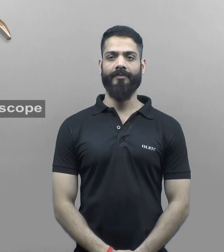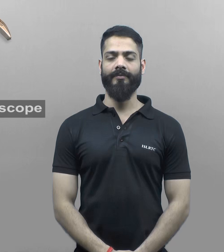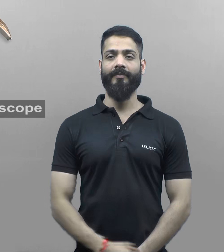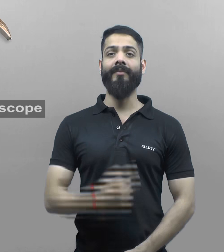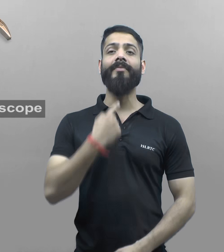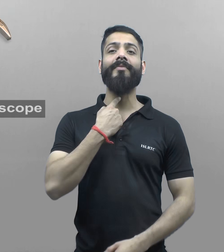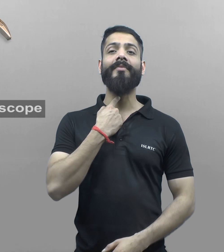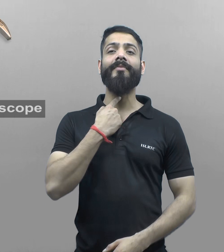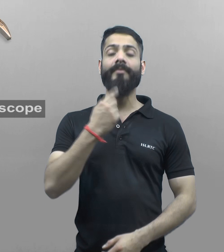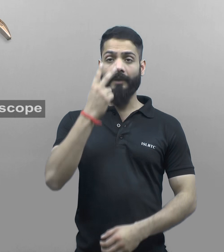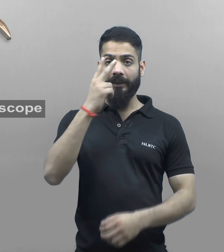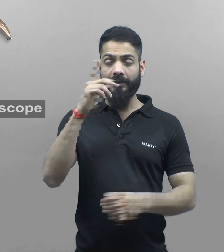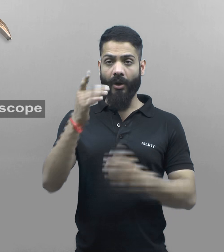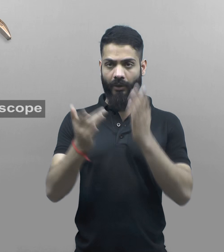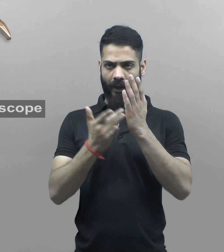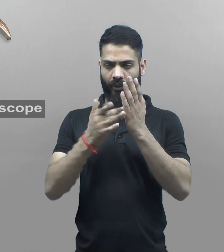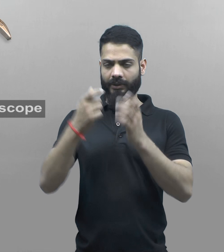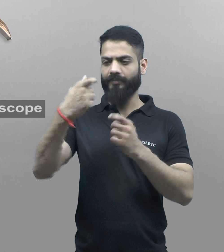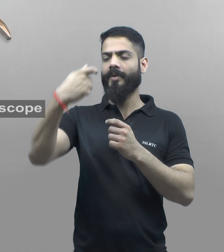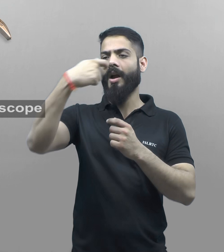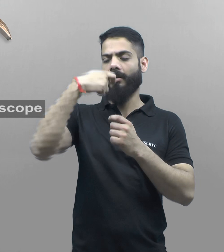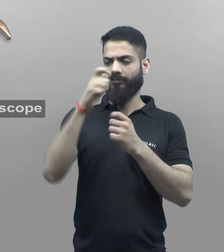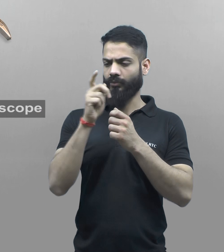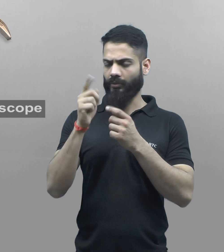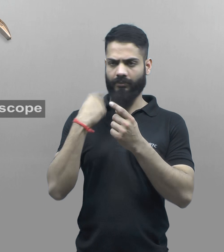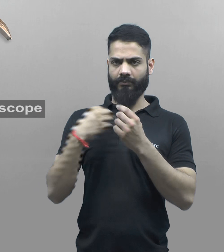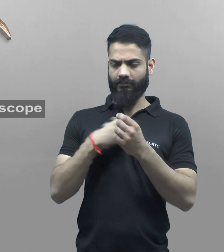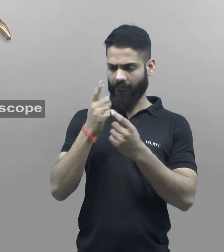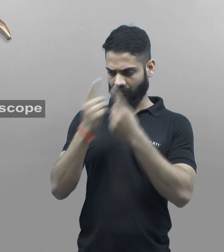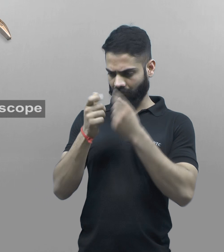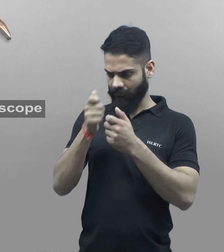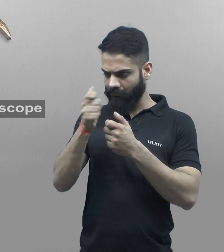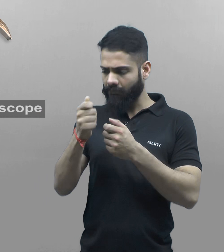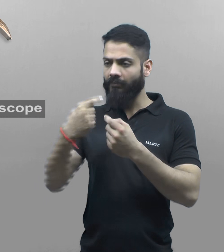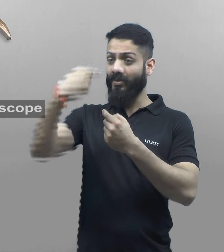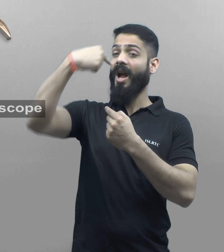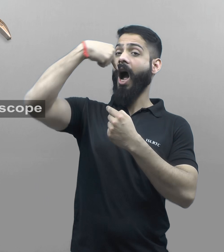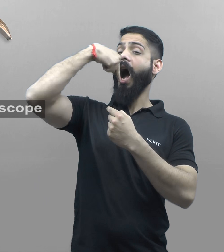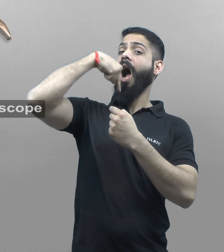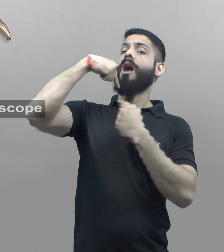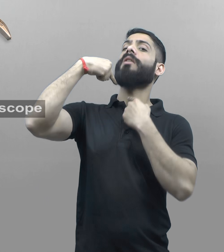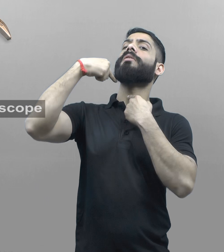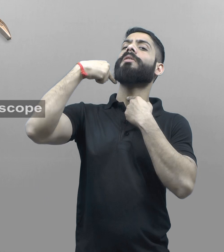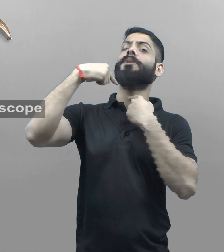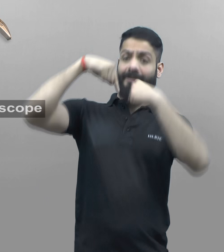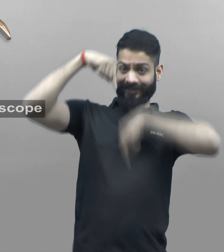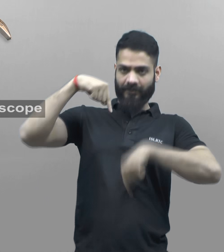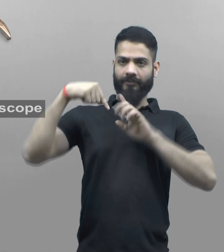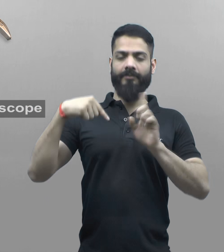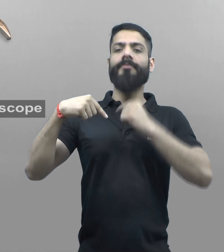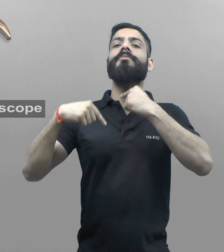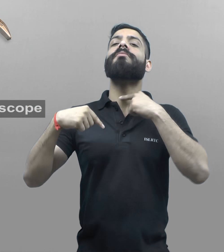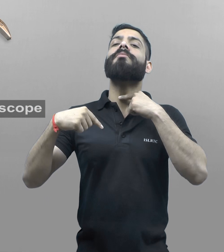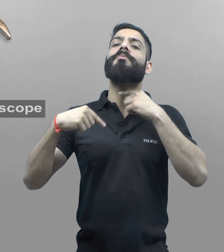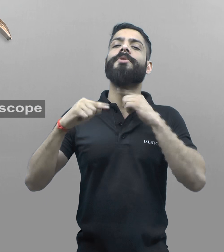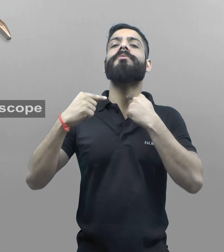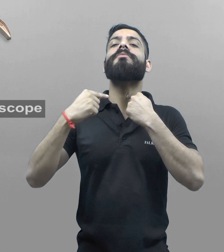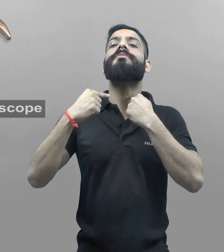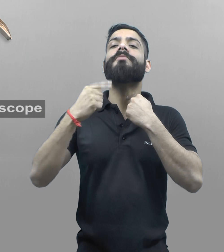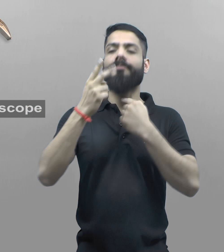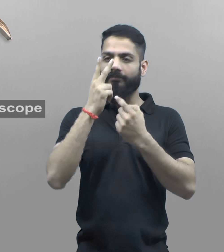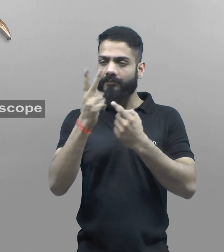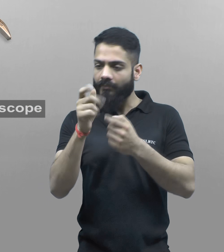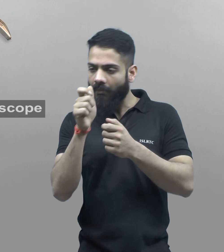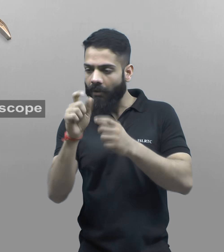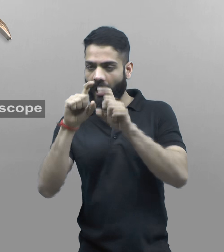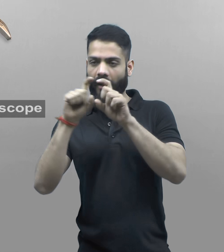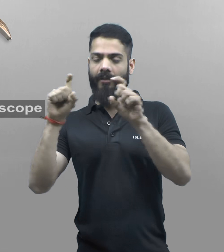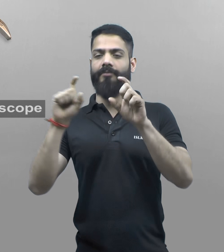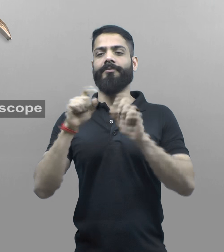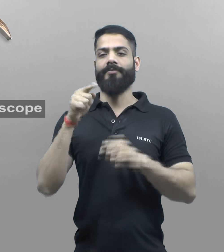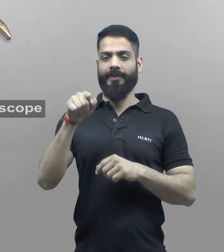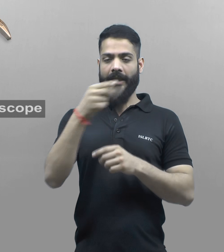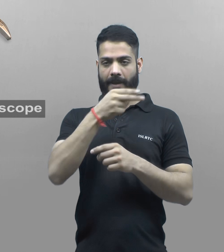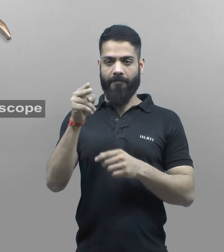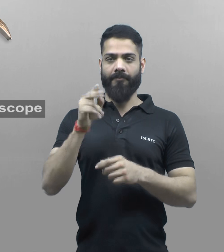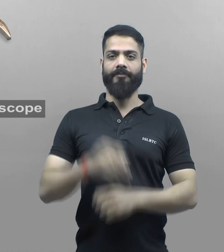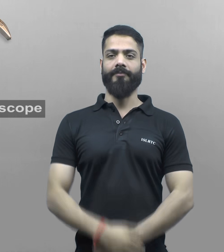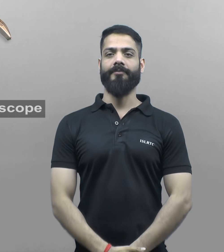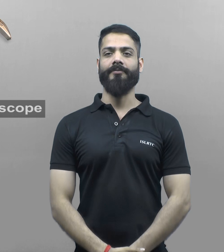Laryngoscope